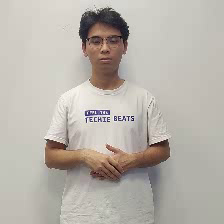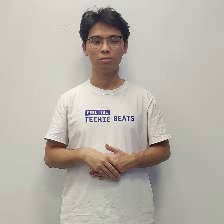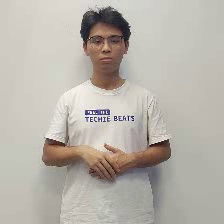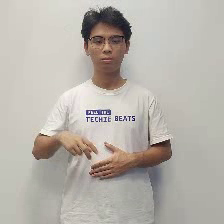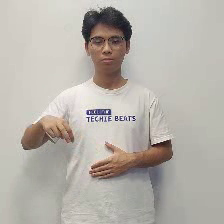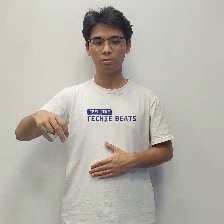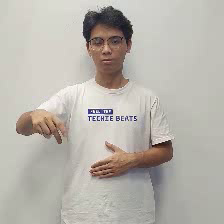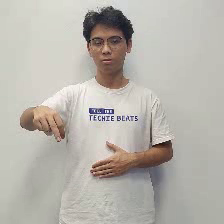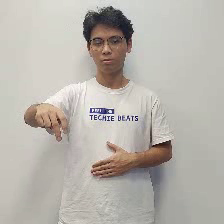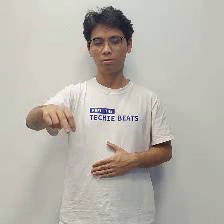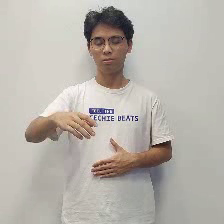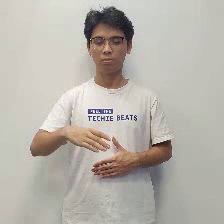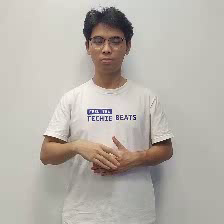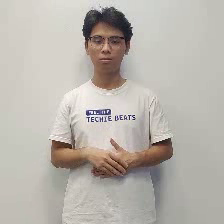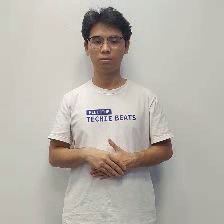Đi